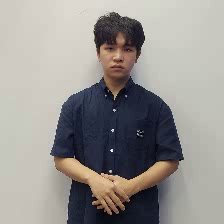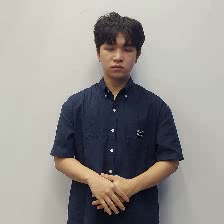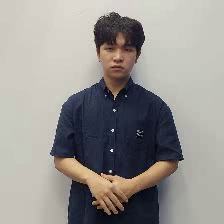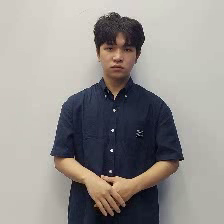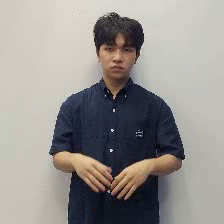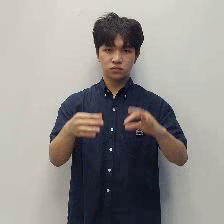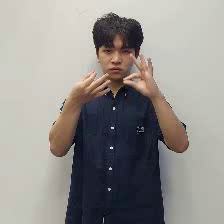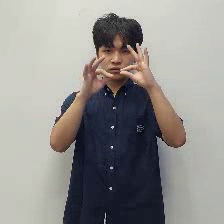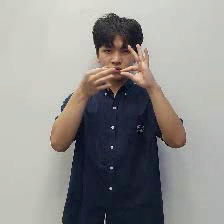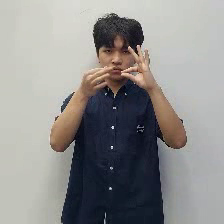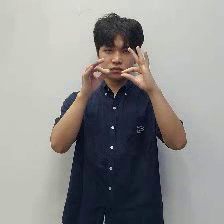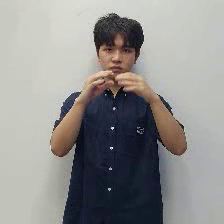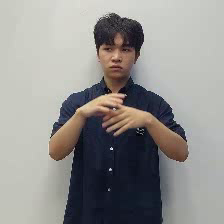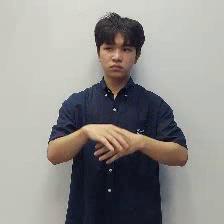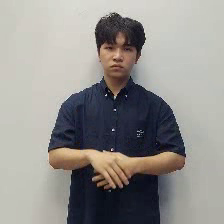Rau